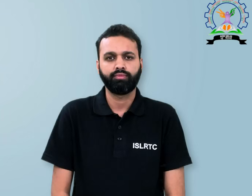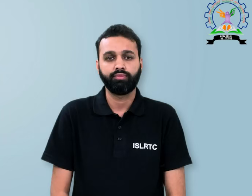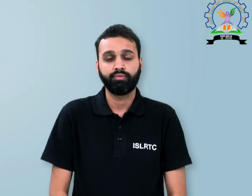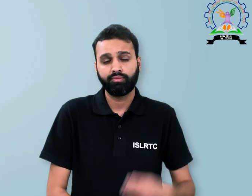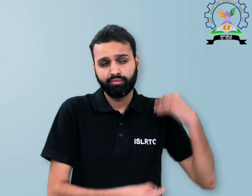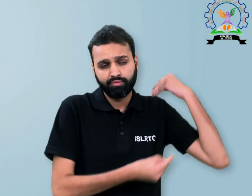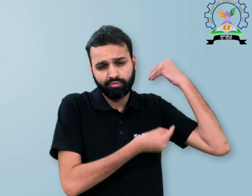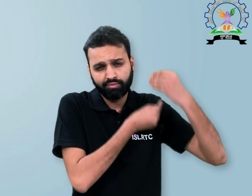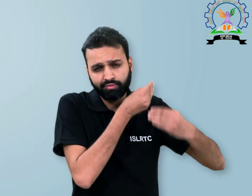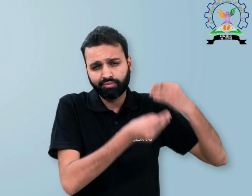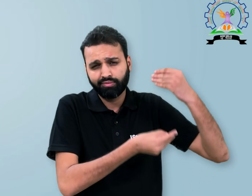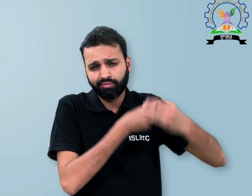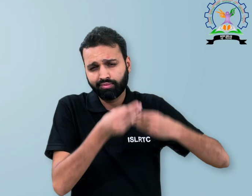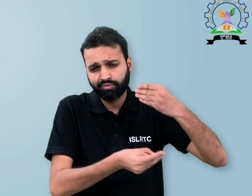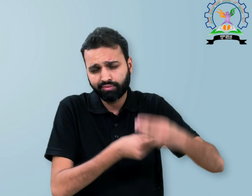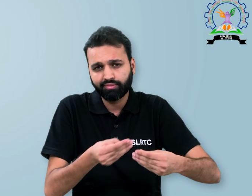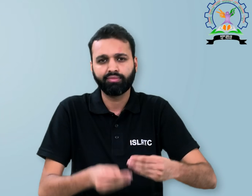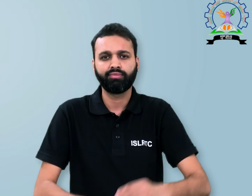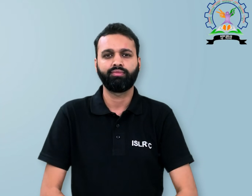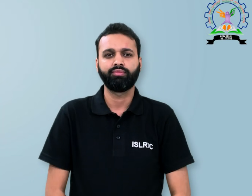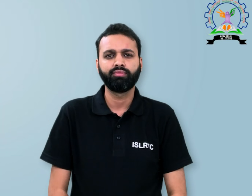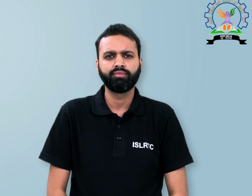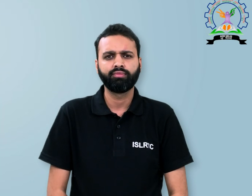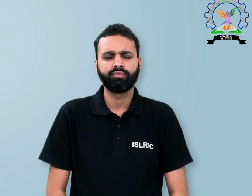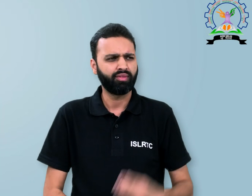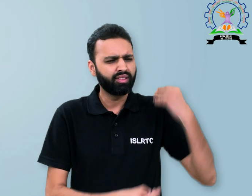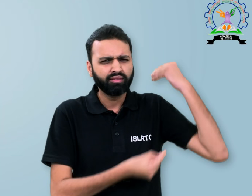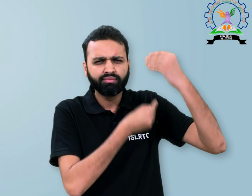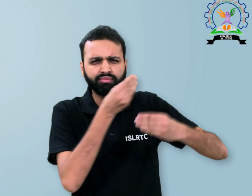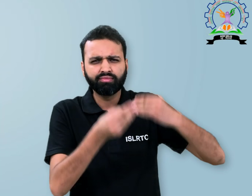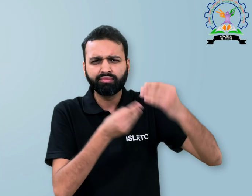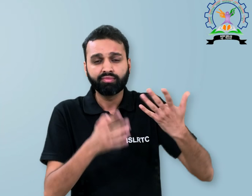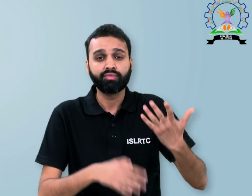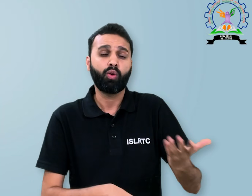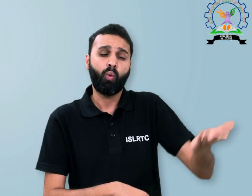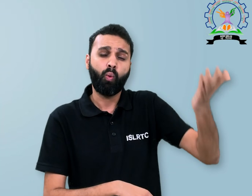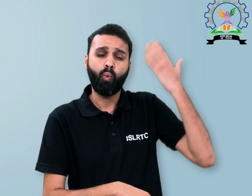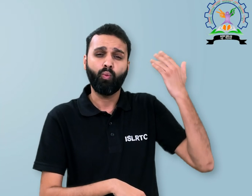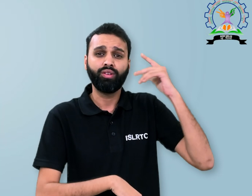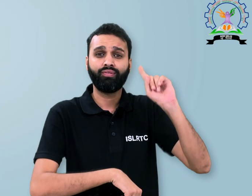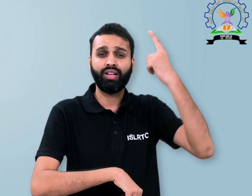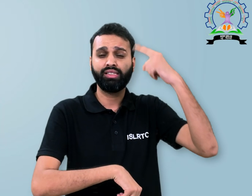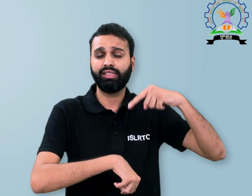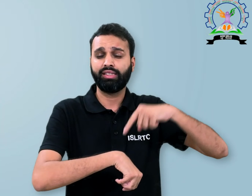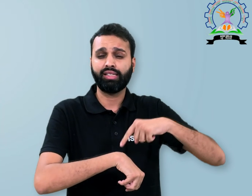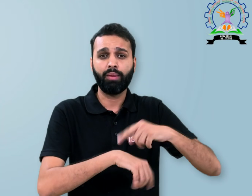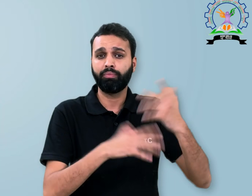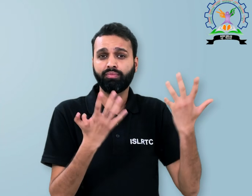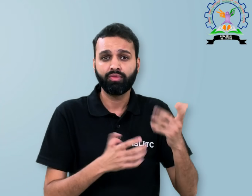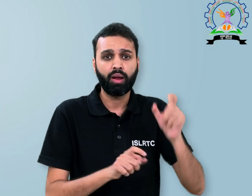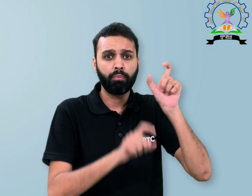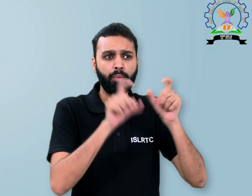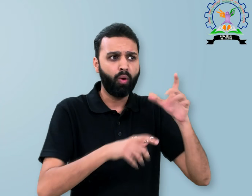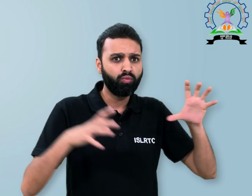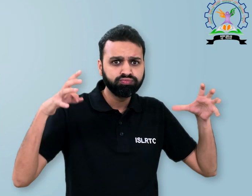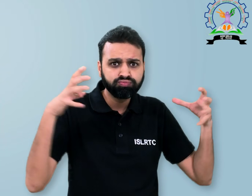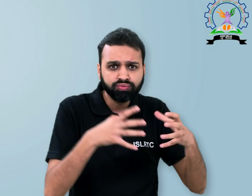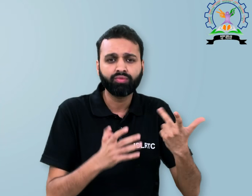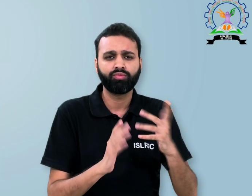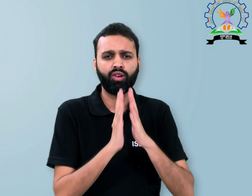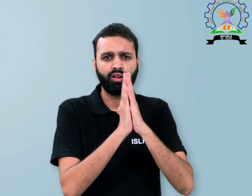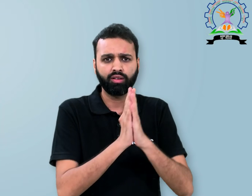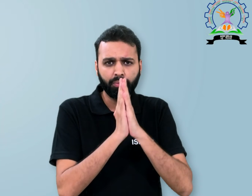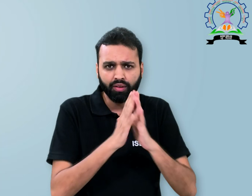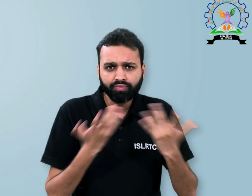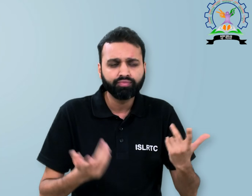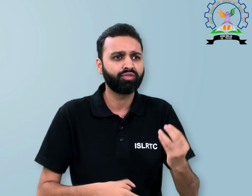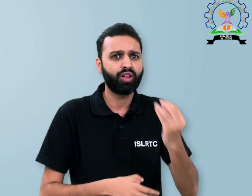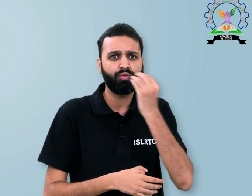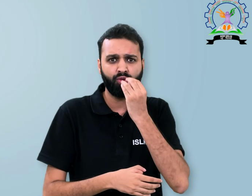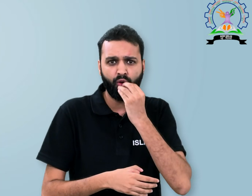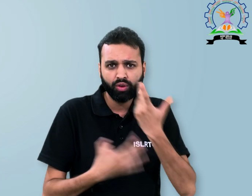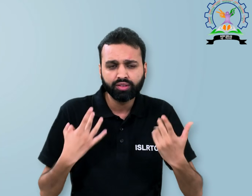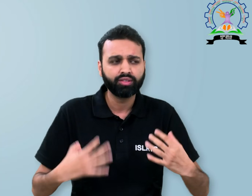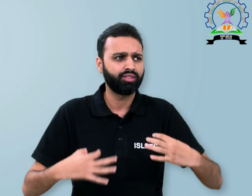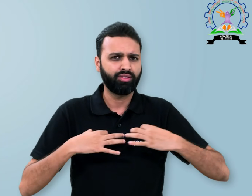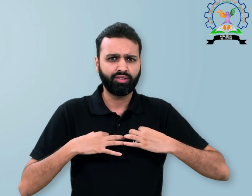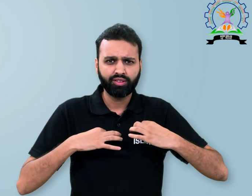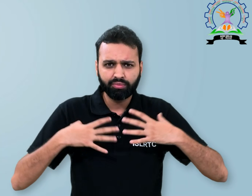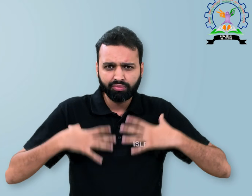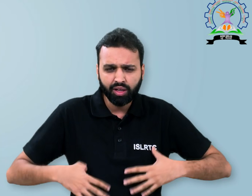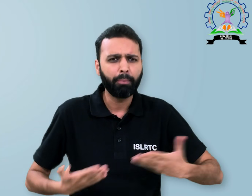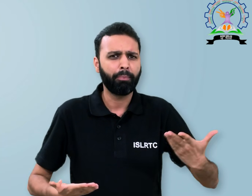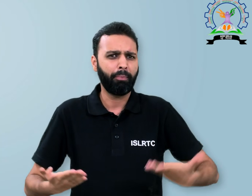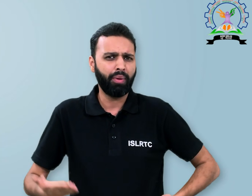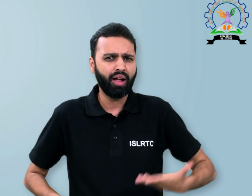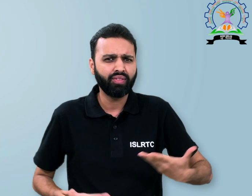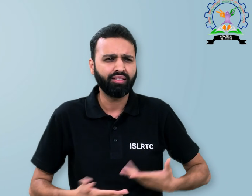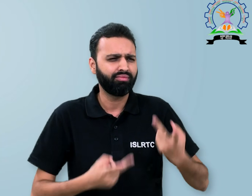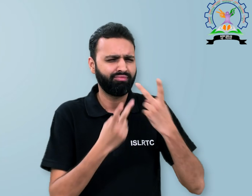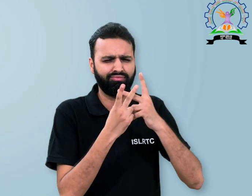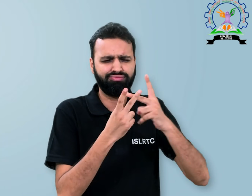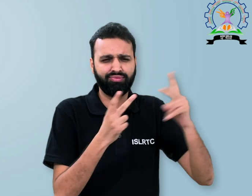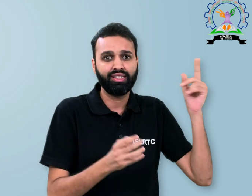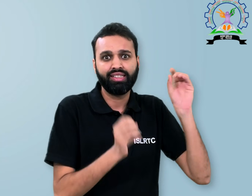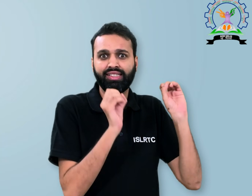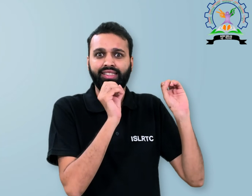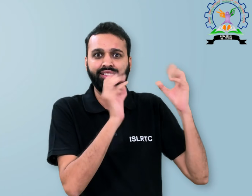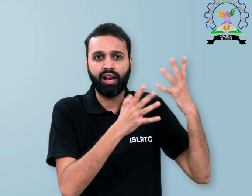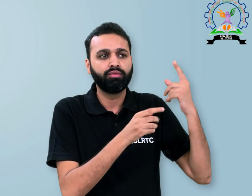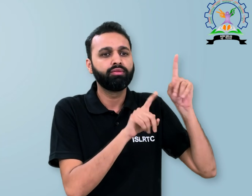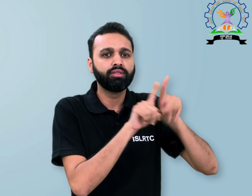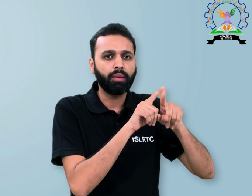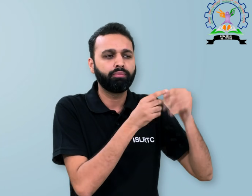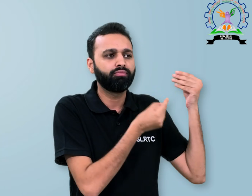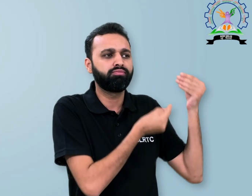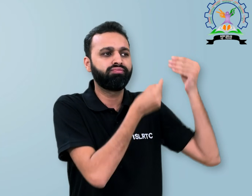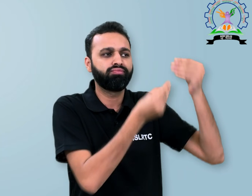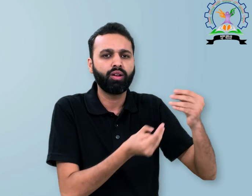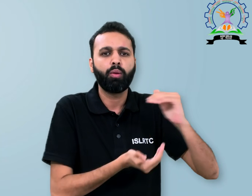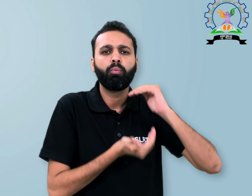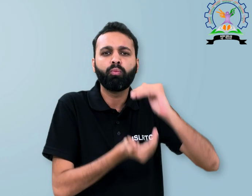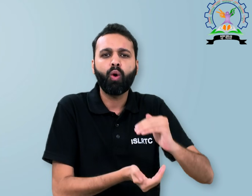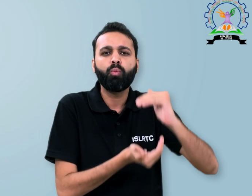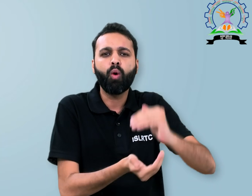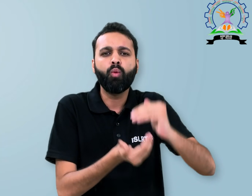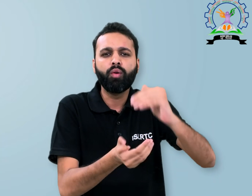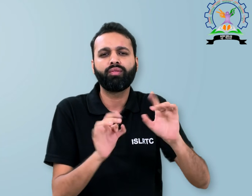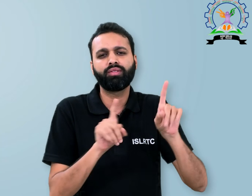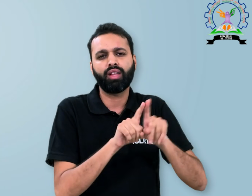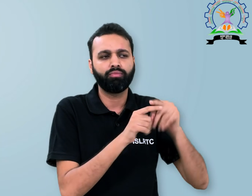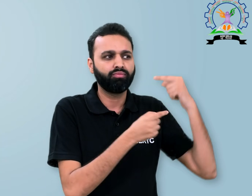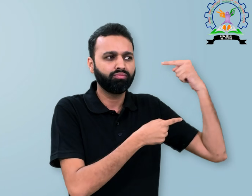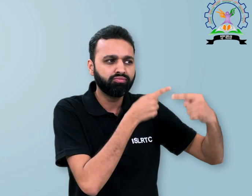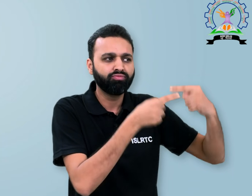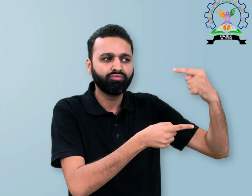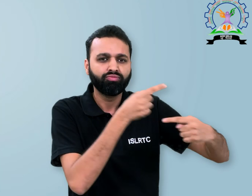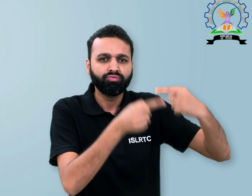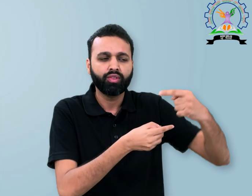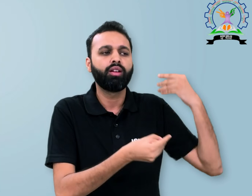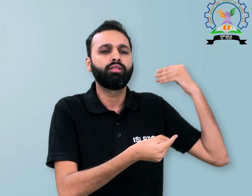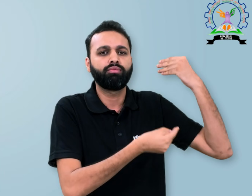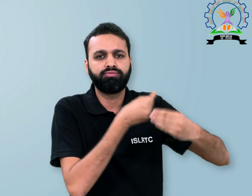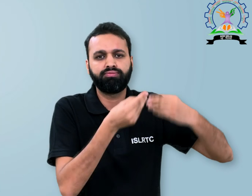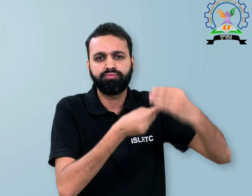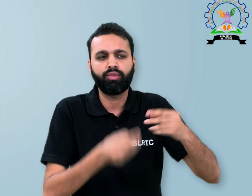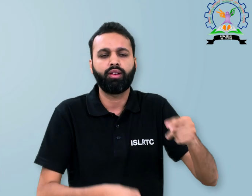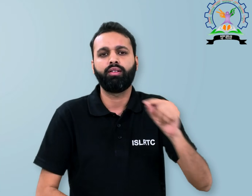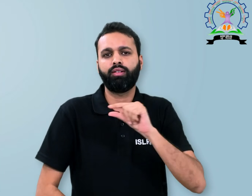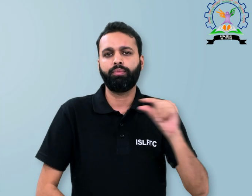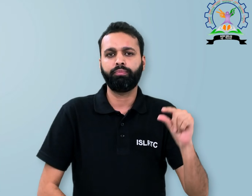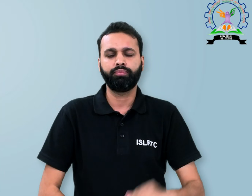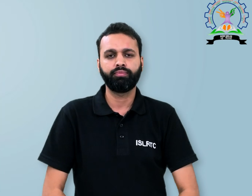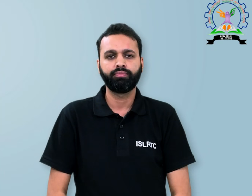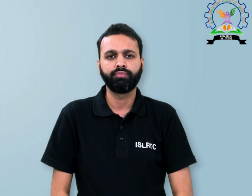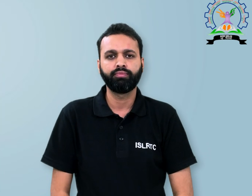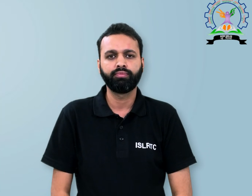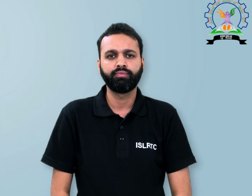Traditions an inherited, established, or customary pattern of thought, action, or behavior (such as a religious practice or a social custom)